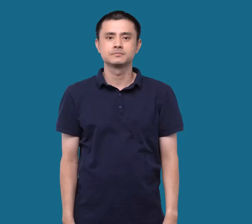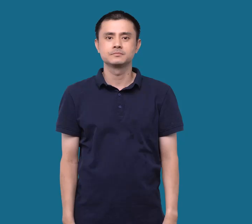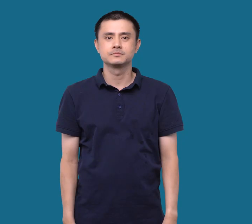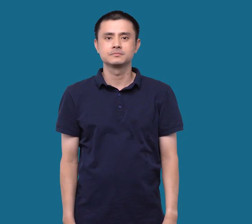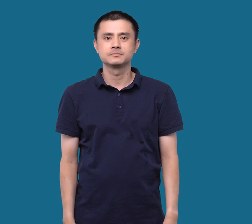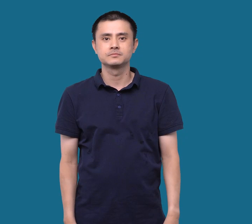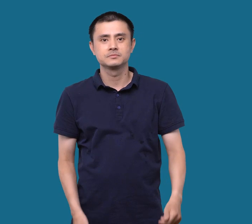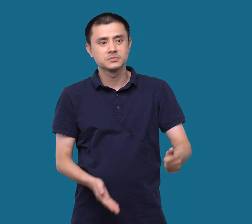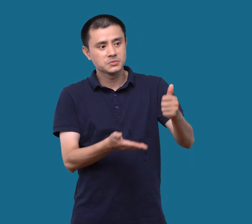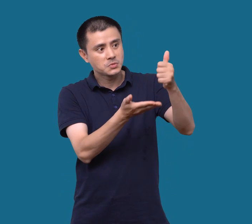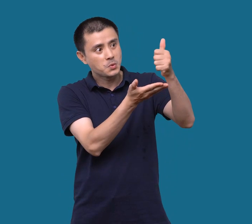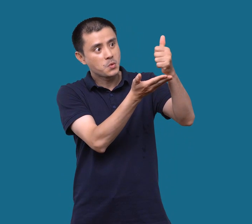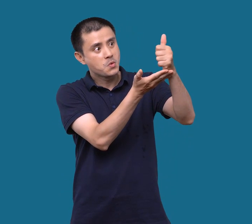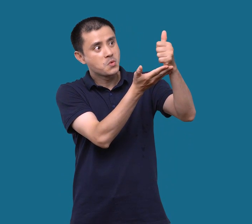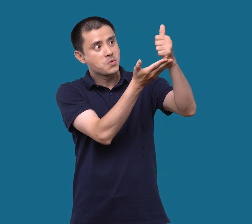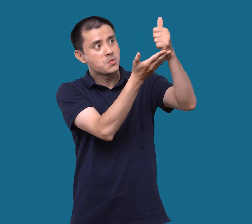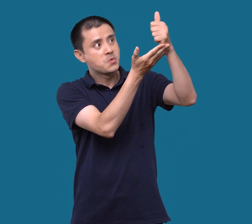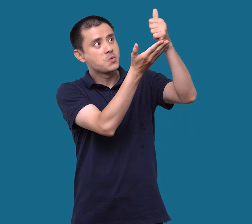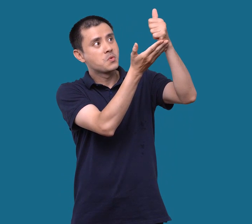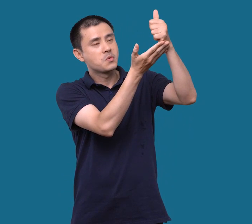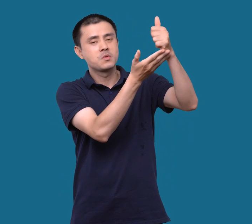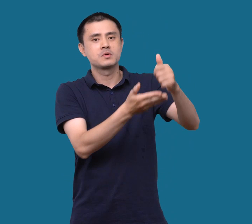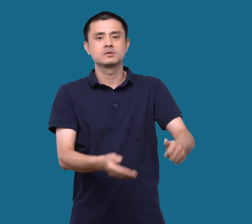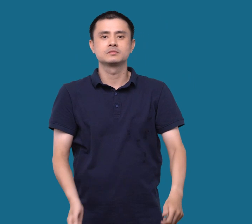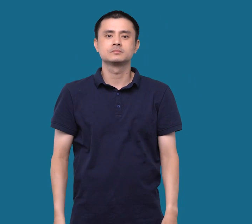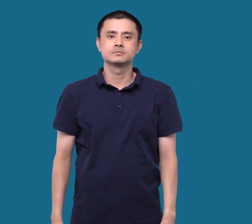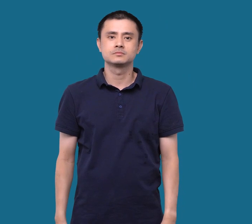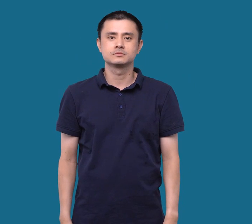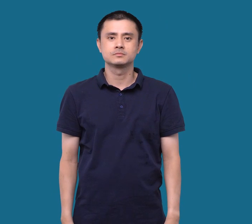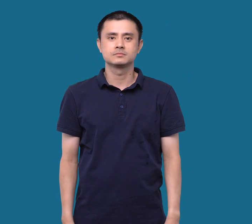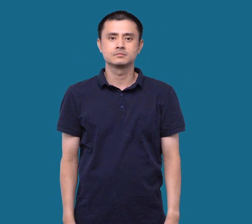gương mẫu